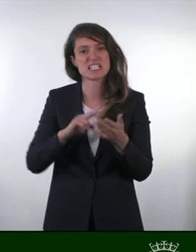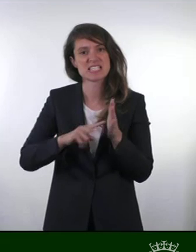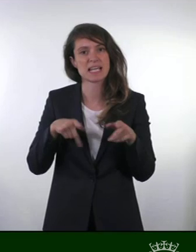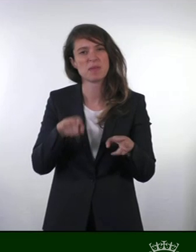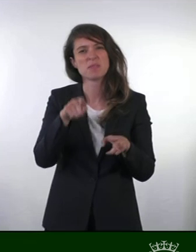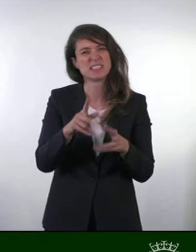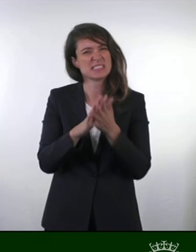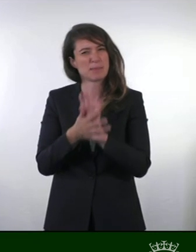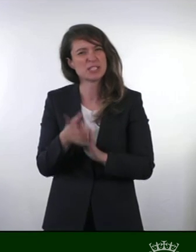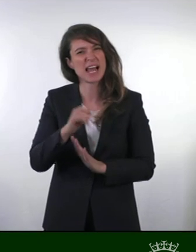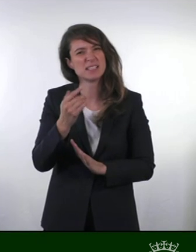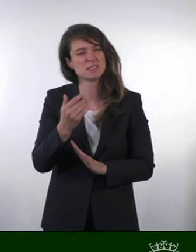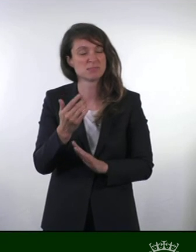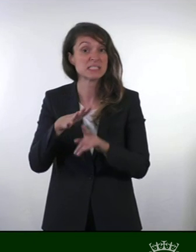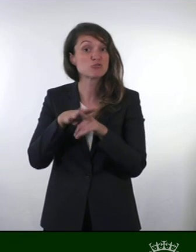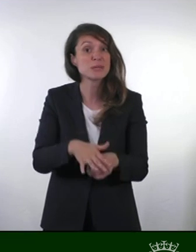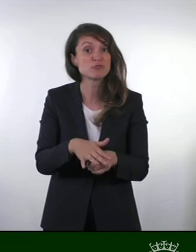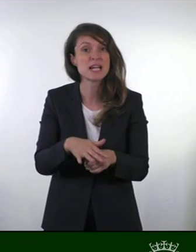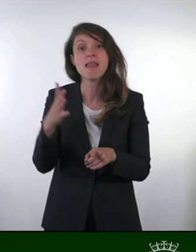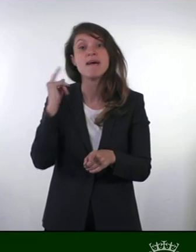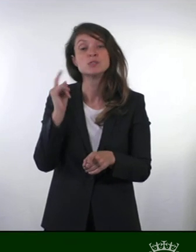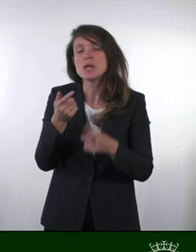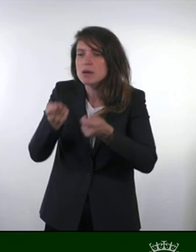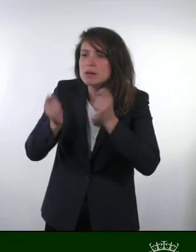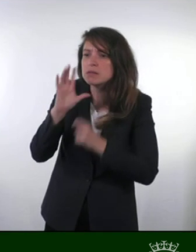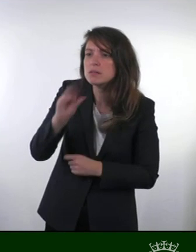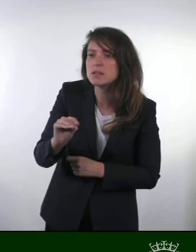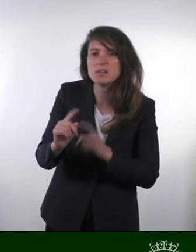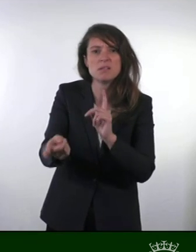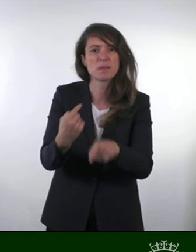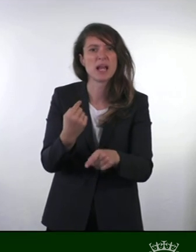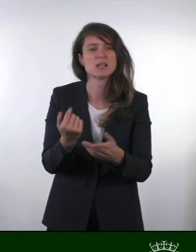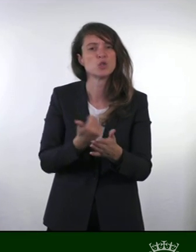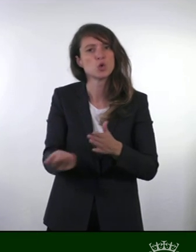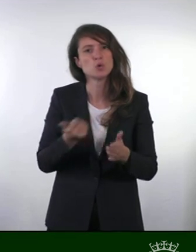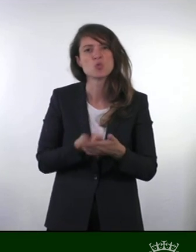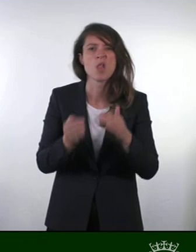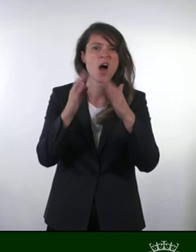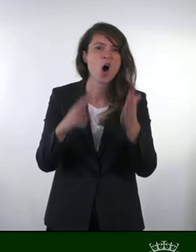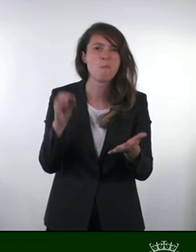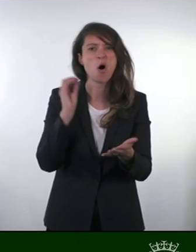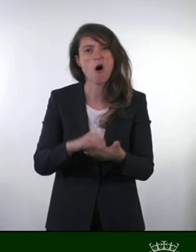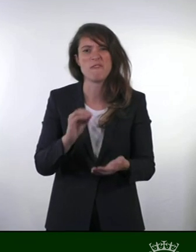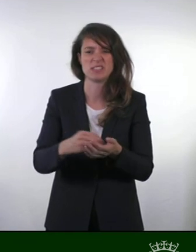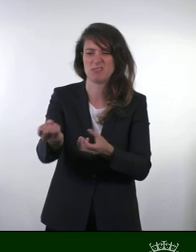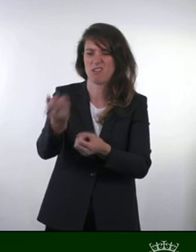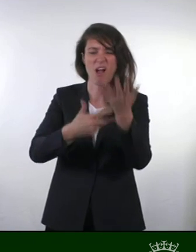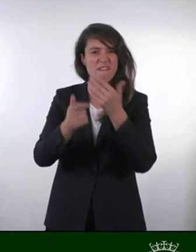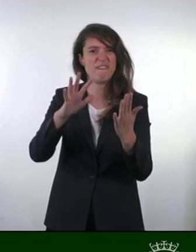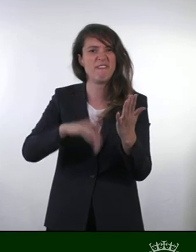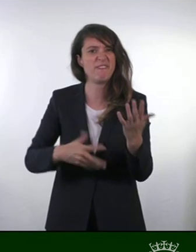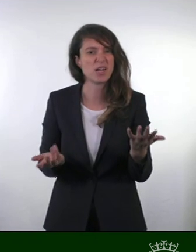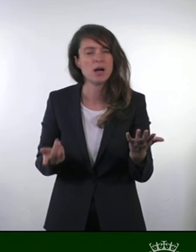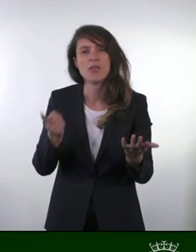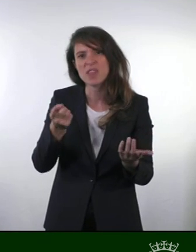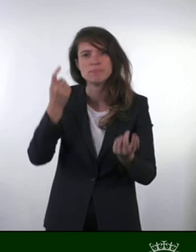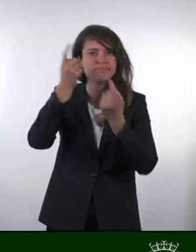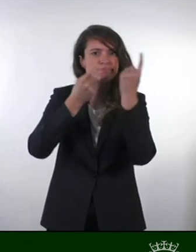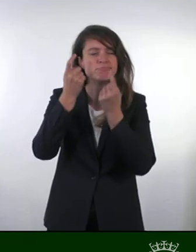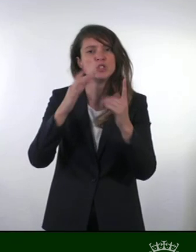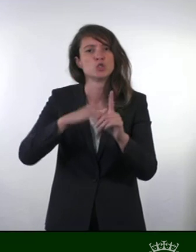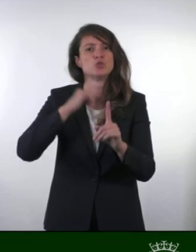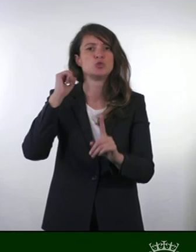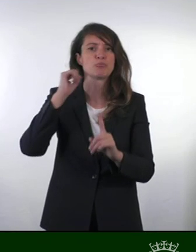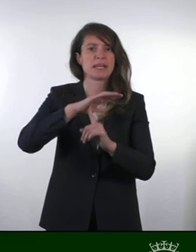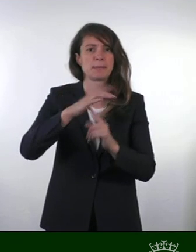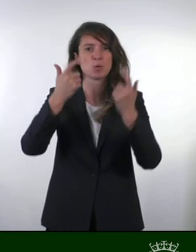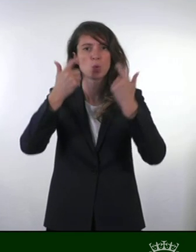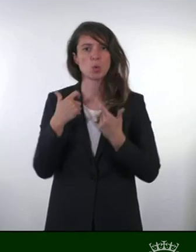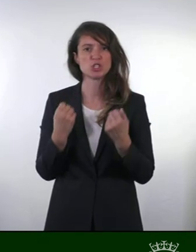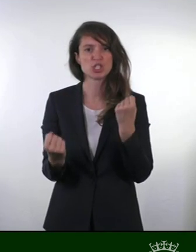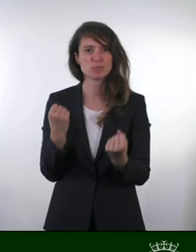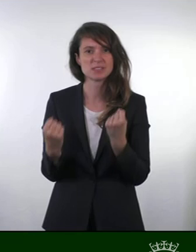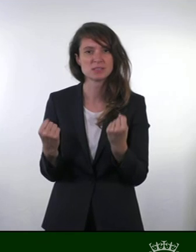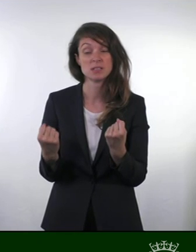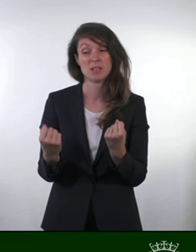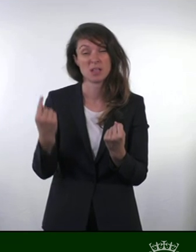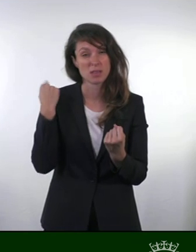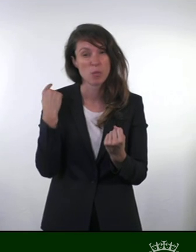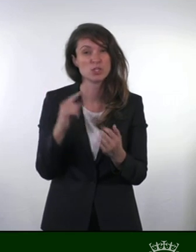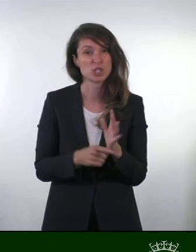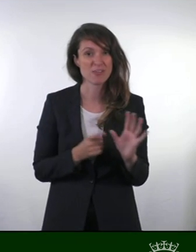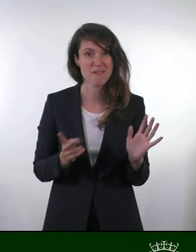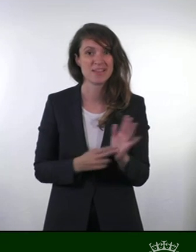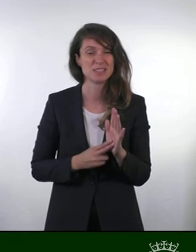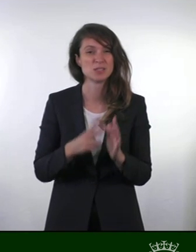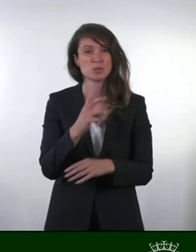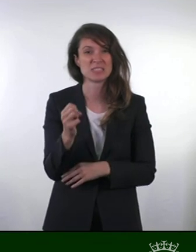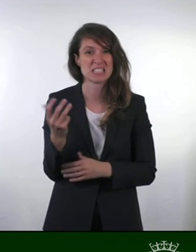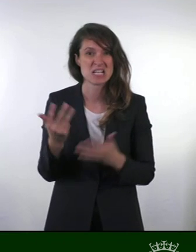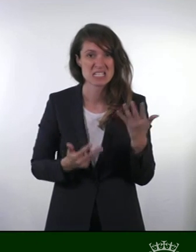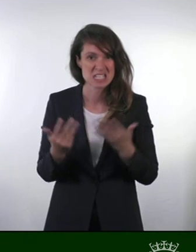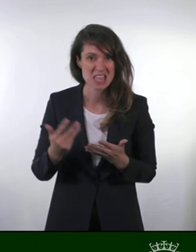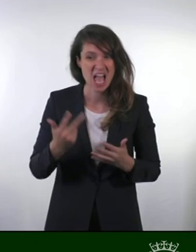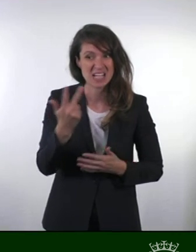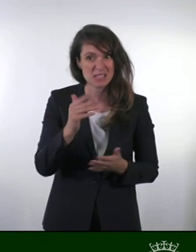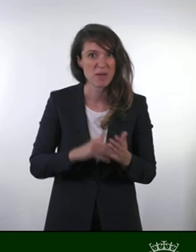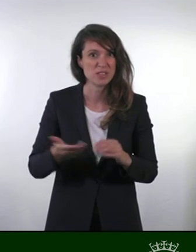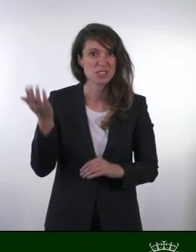When I raised the matter with the Prime Minister last week, I got the usual Home Office guff that the Government were “considering the Supreme Court judgment.” That judgment was in January 2019— 18 months ago.